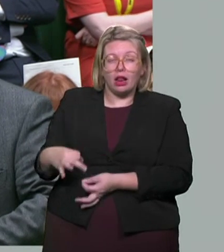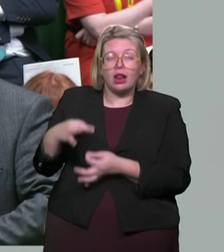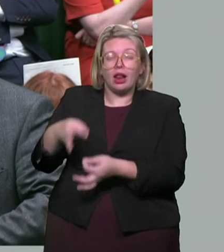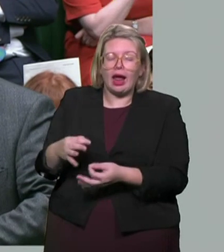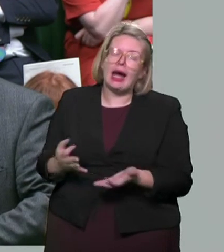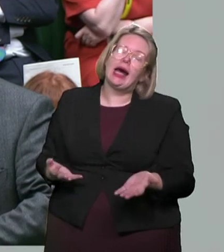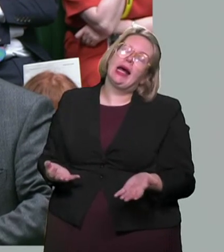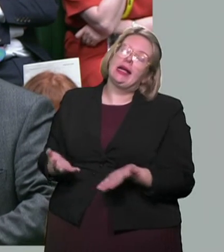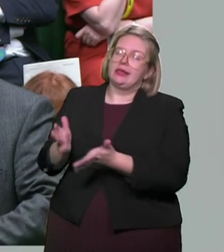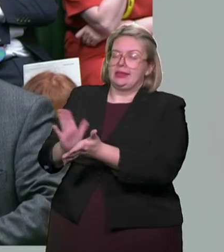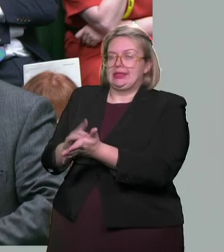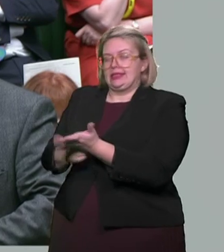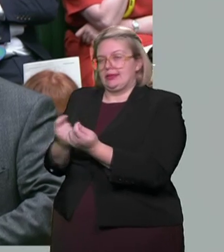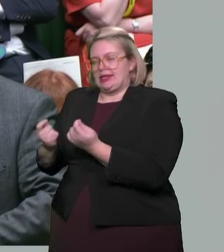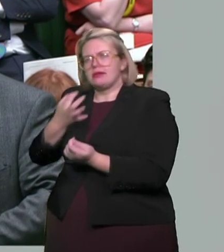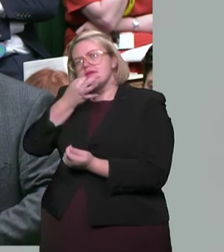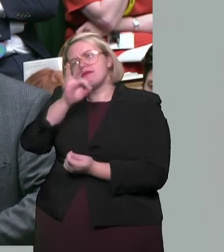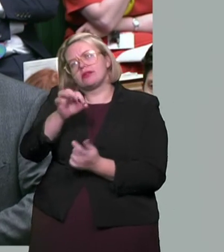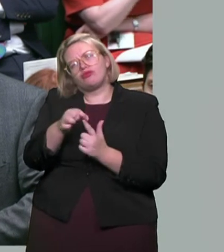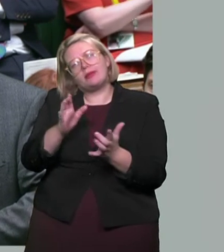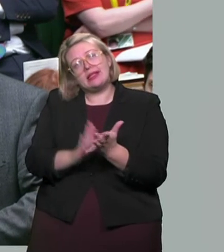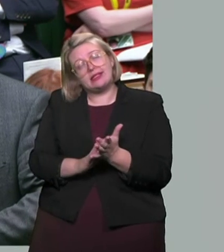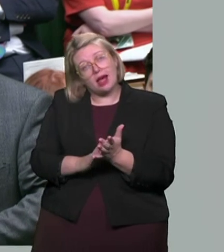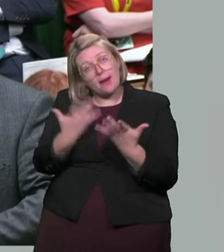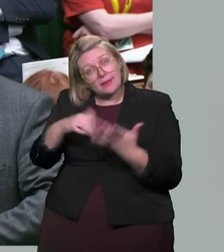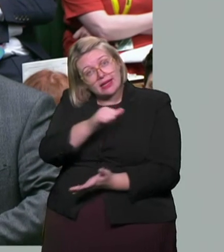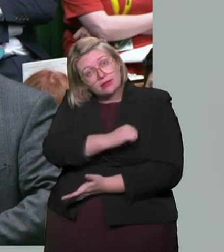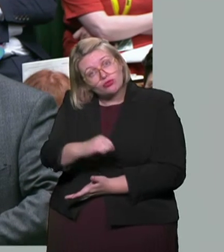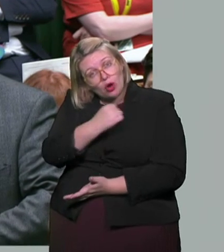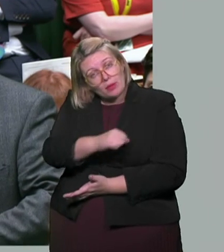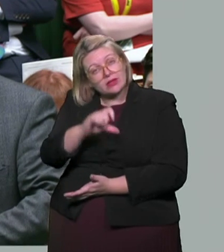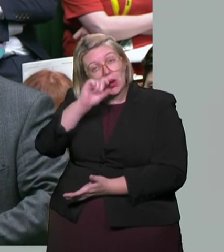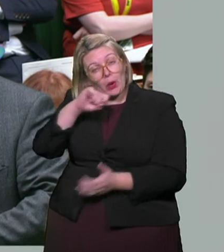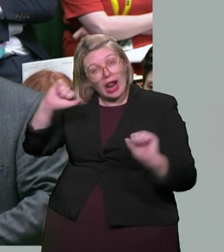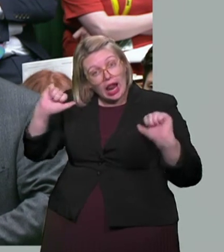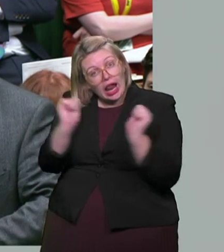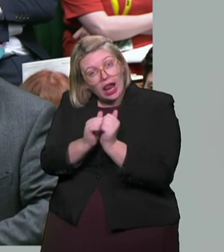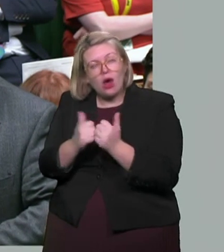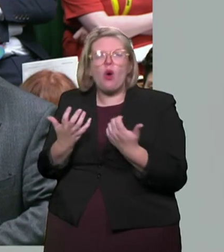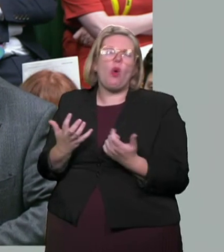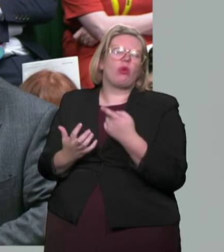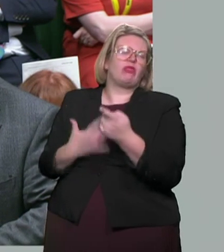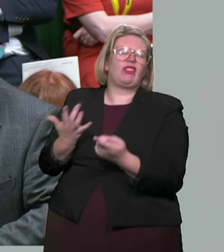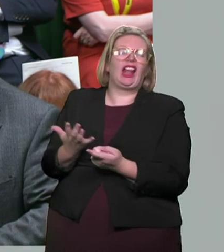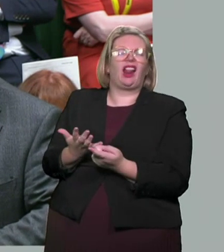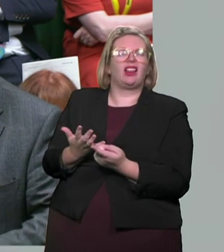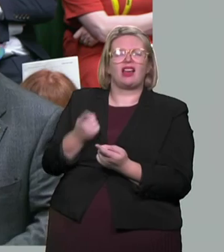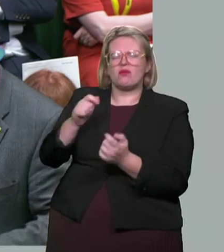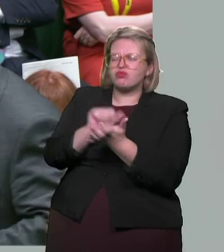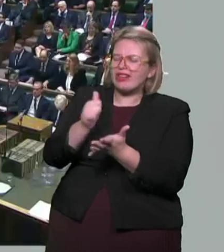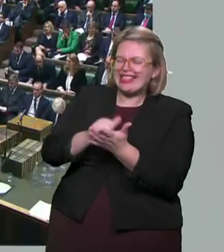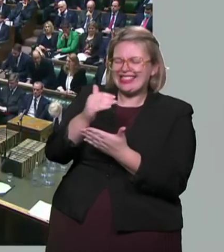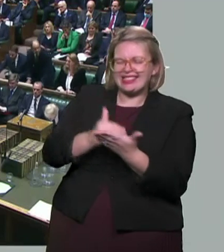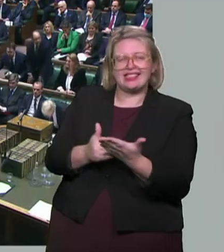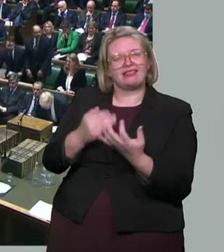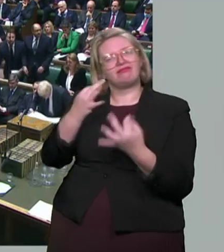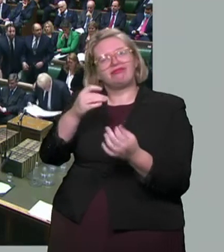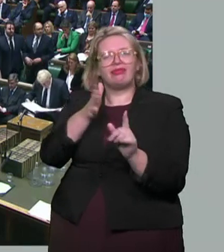Will the Prime Minister finally live up to those promises, or are they simply not worth the Tory election leaflets they are written on?